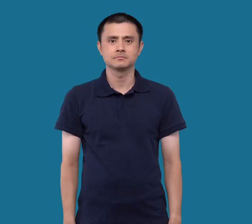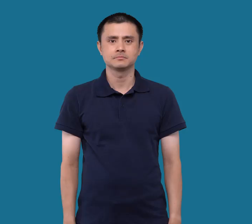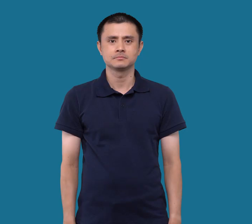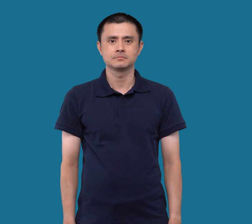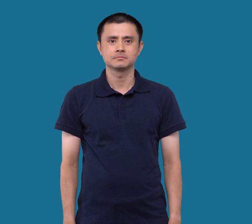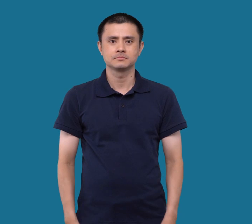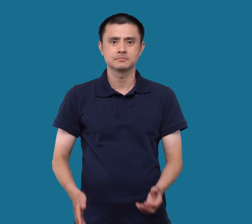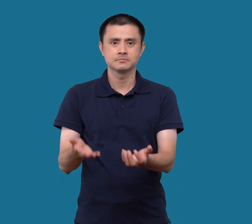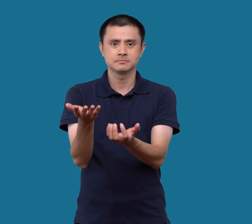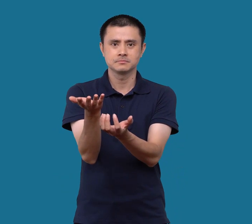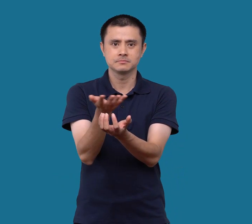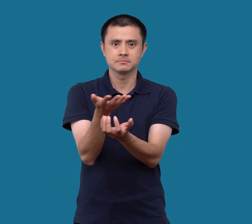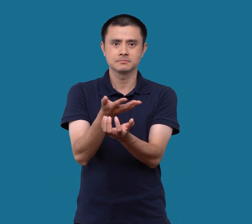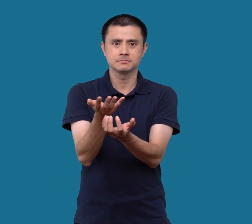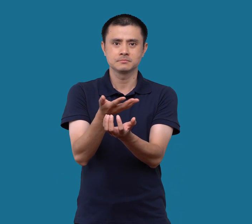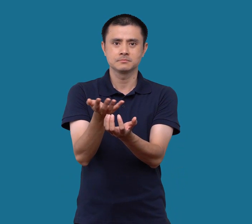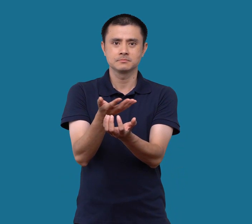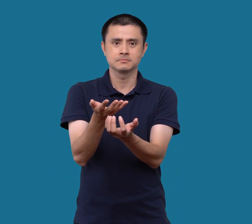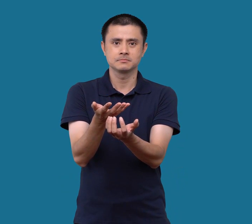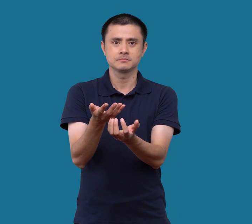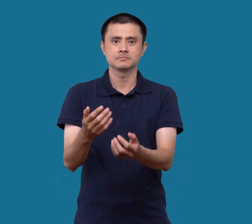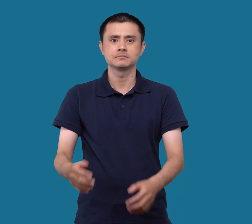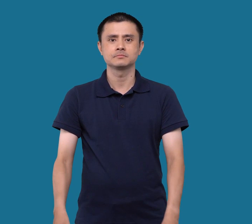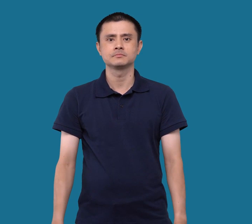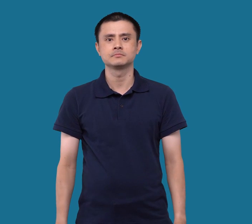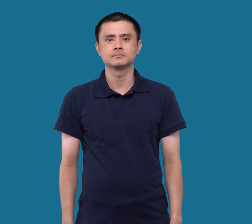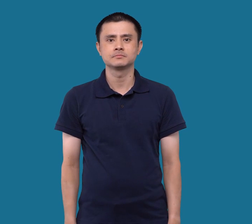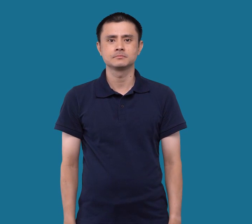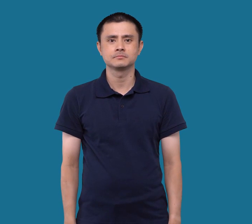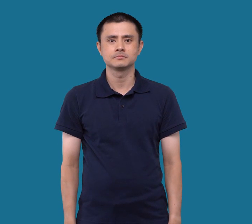Bắc Kạn